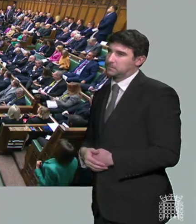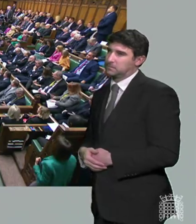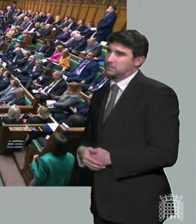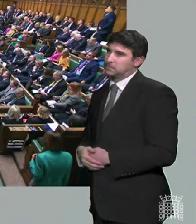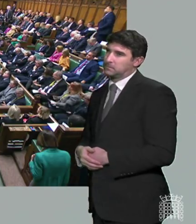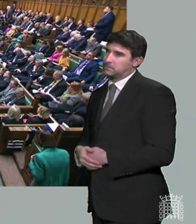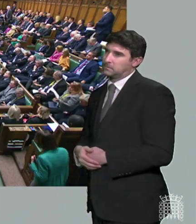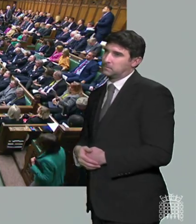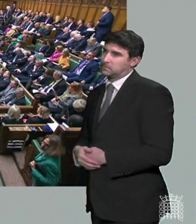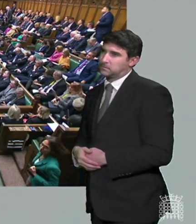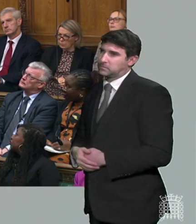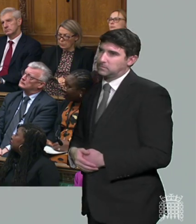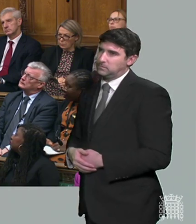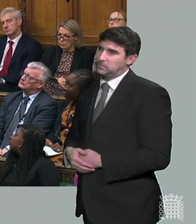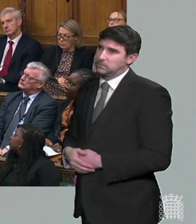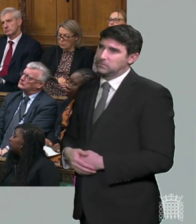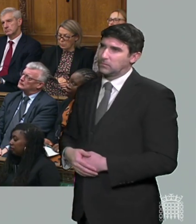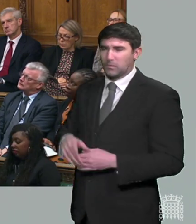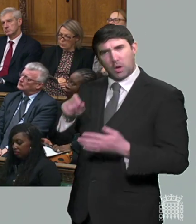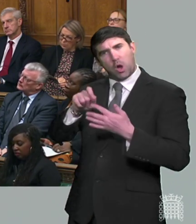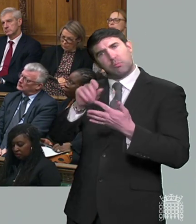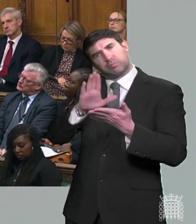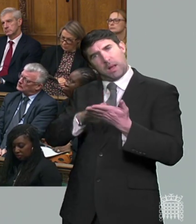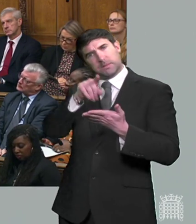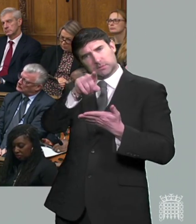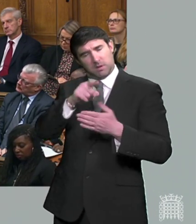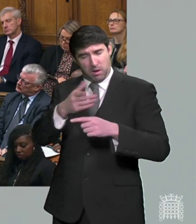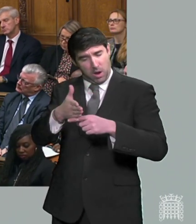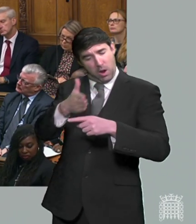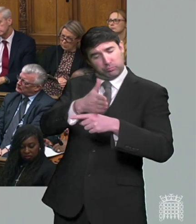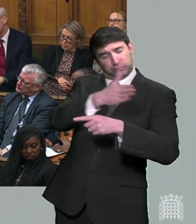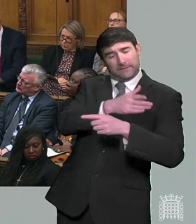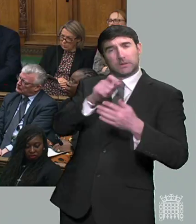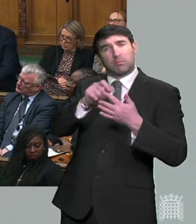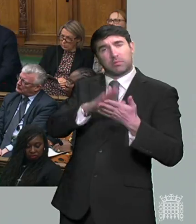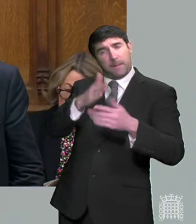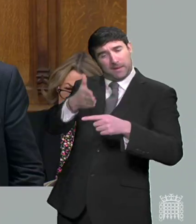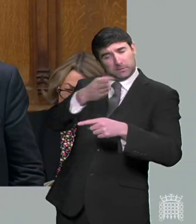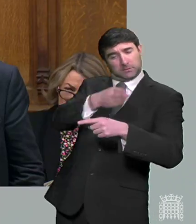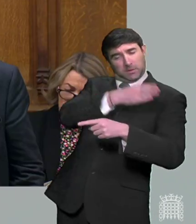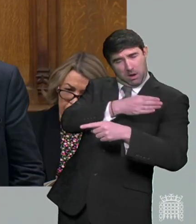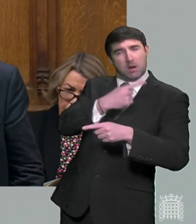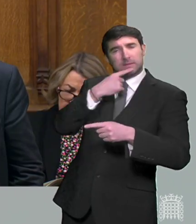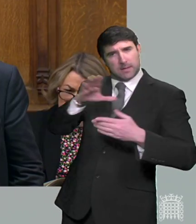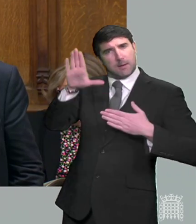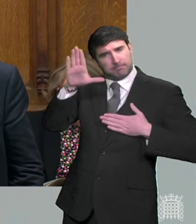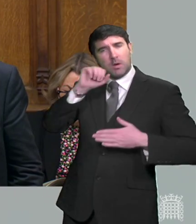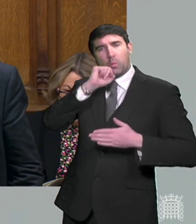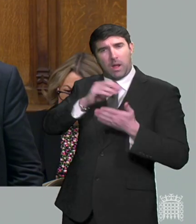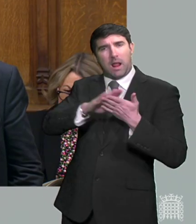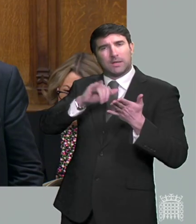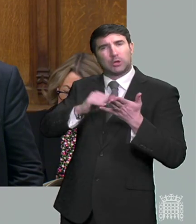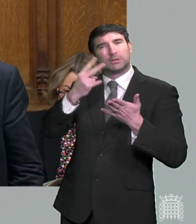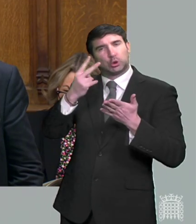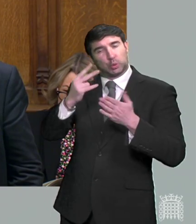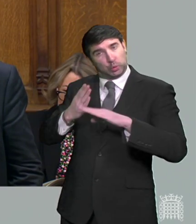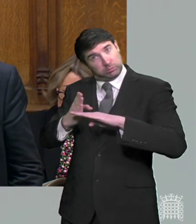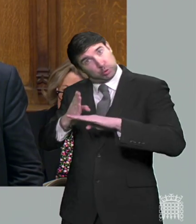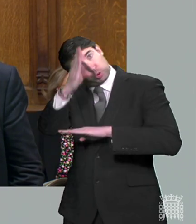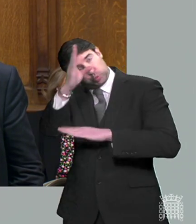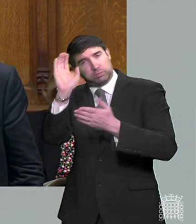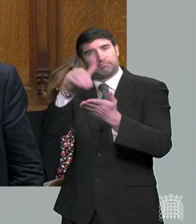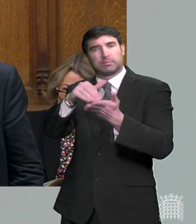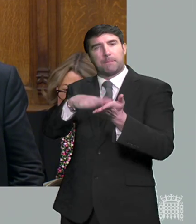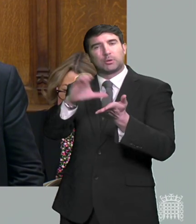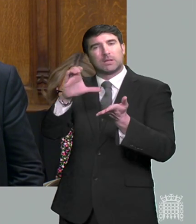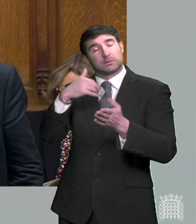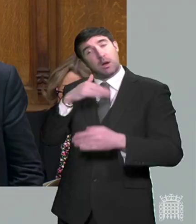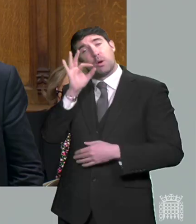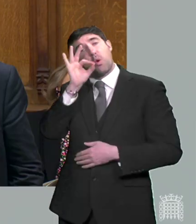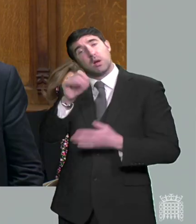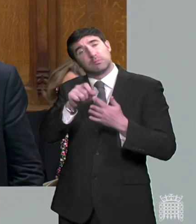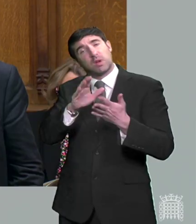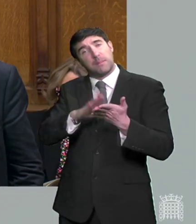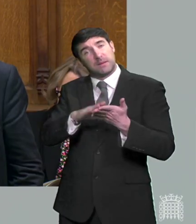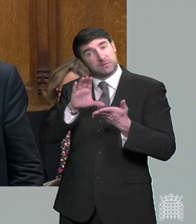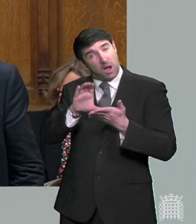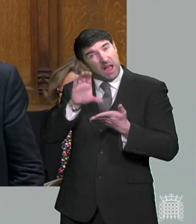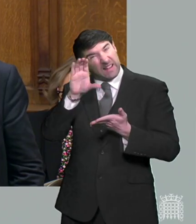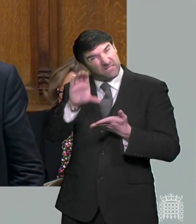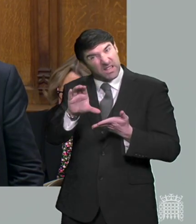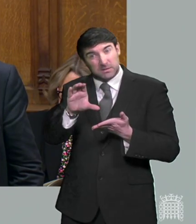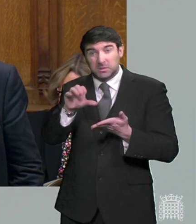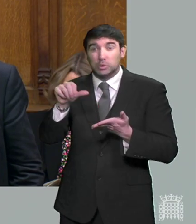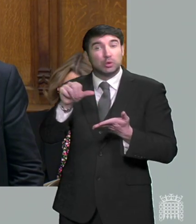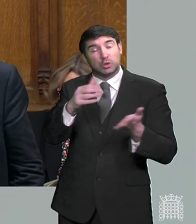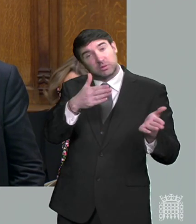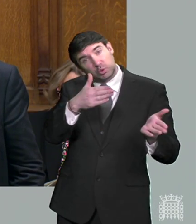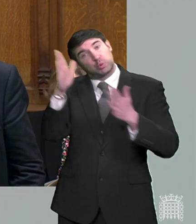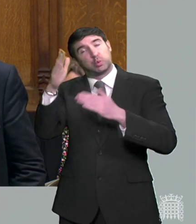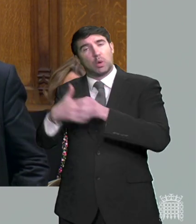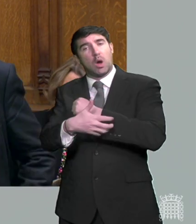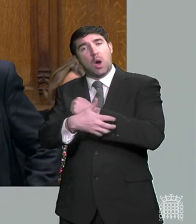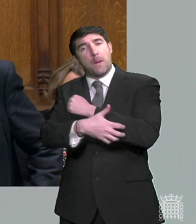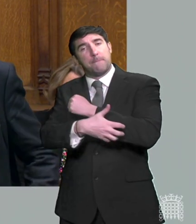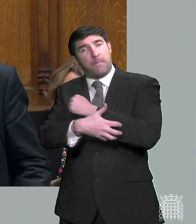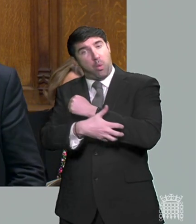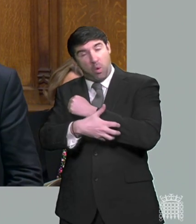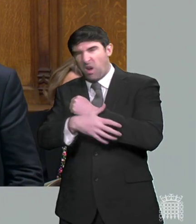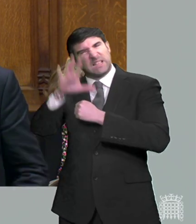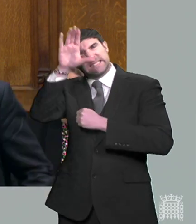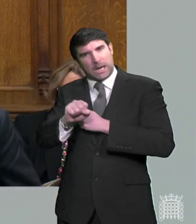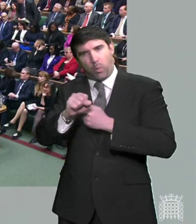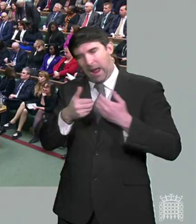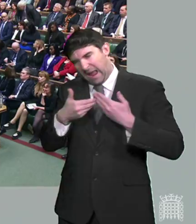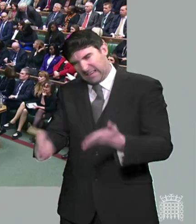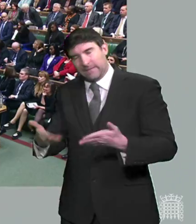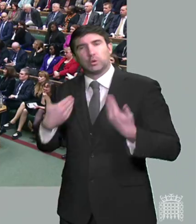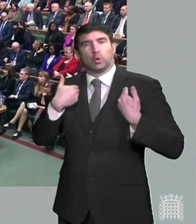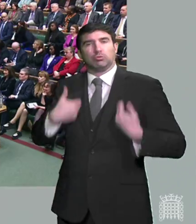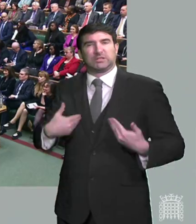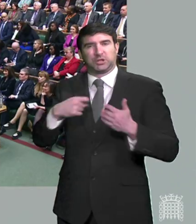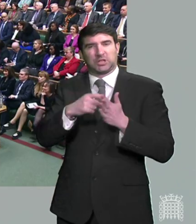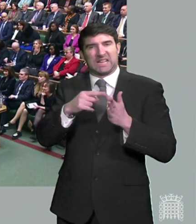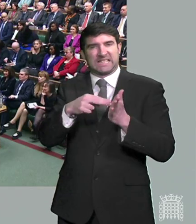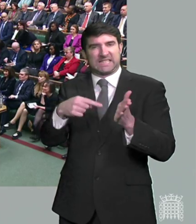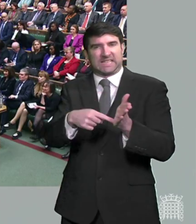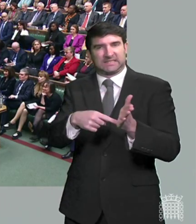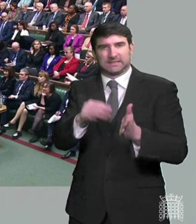Will the Prime Minister join his Conservative predecessors in guaranteeing that HS2 reaches Manchester, or does he still believe that investment should be taken from poorer areas in the north and given to the more affluent parts of Kent?